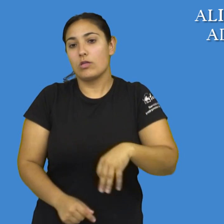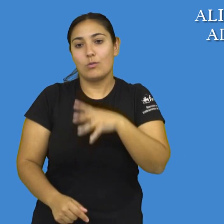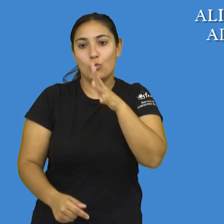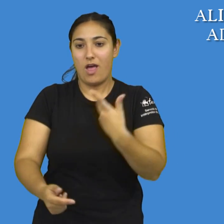motivo